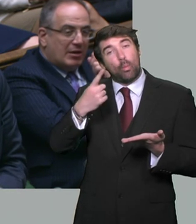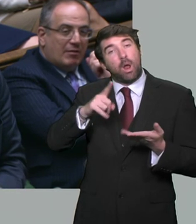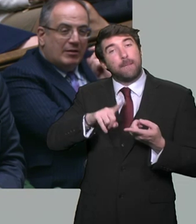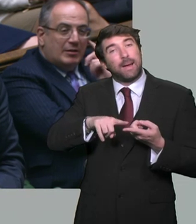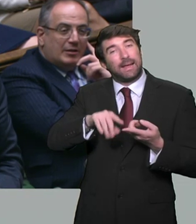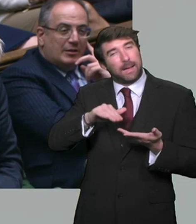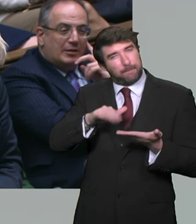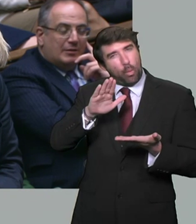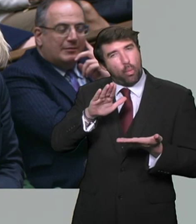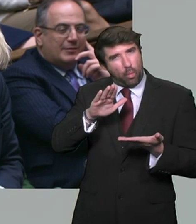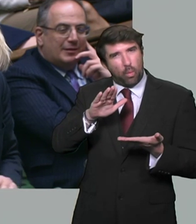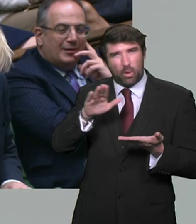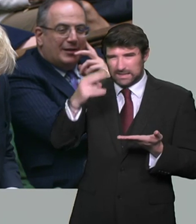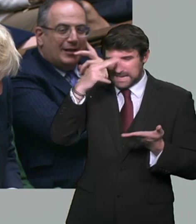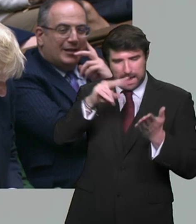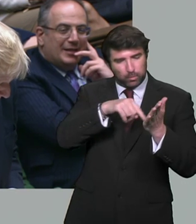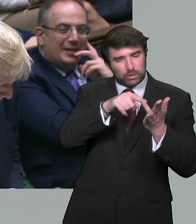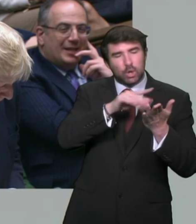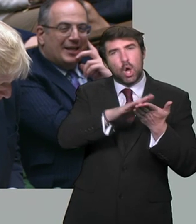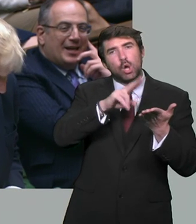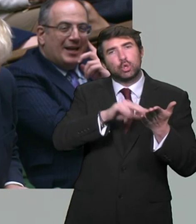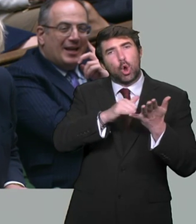He—this is a guy called John Swinney—said: